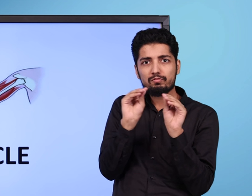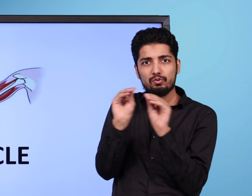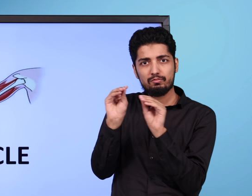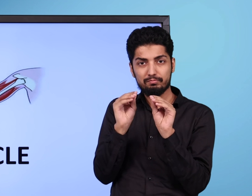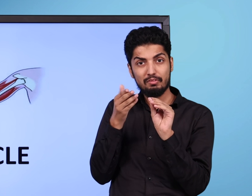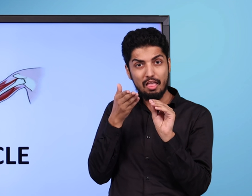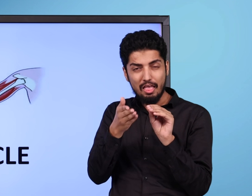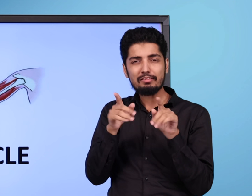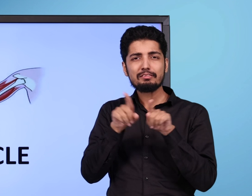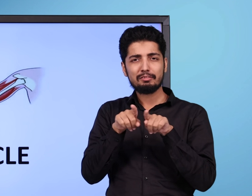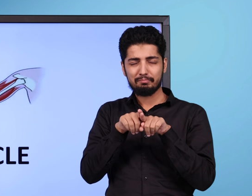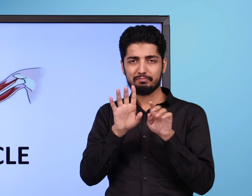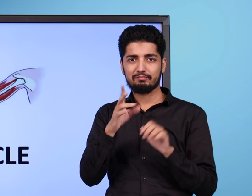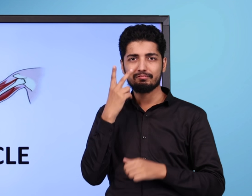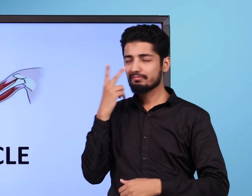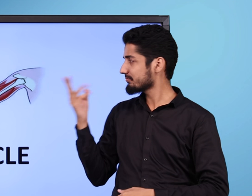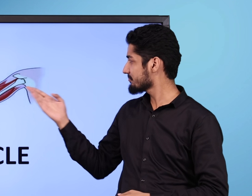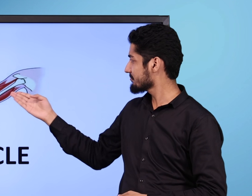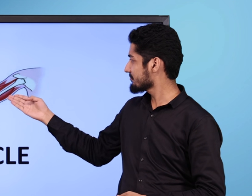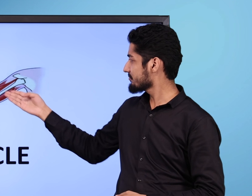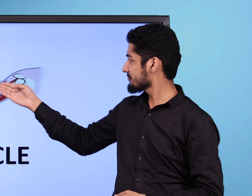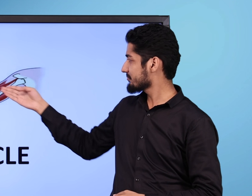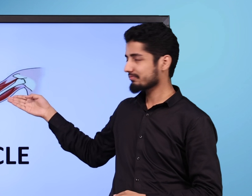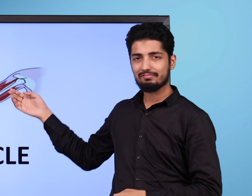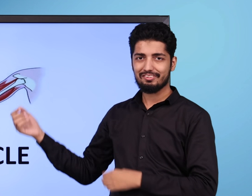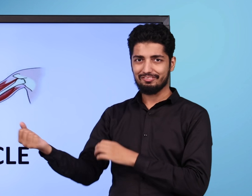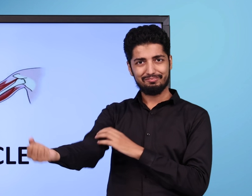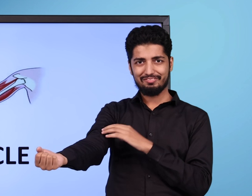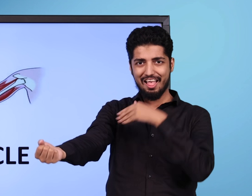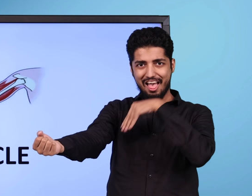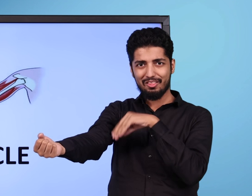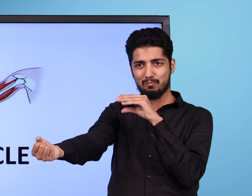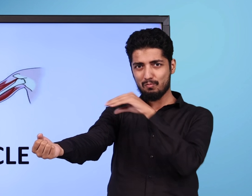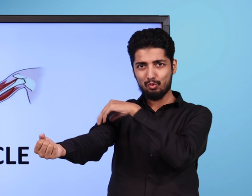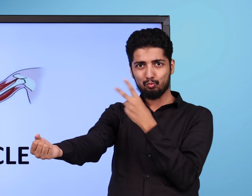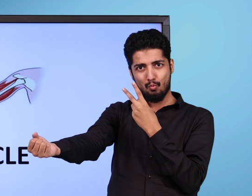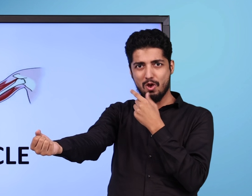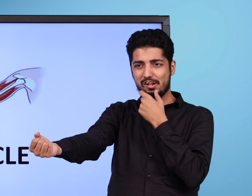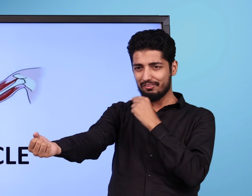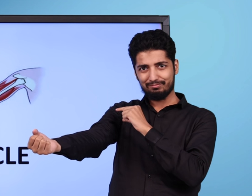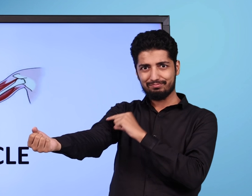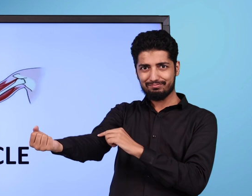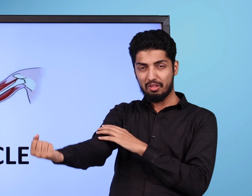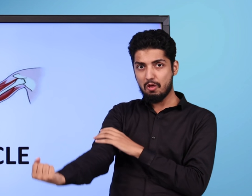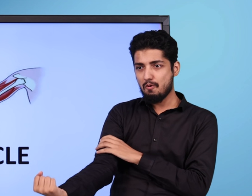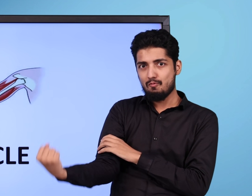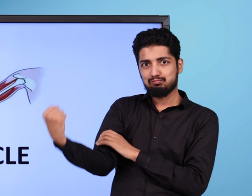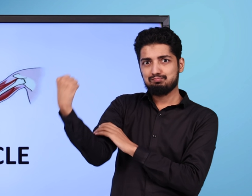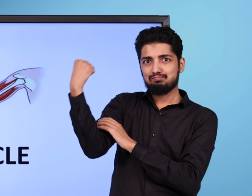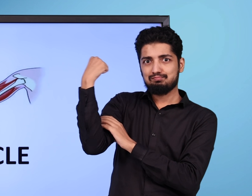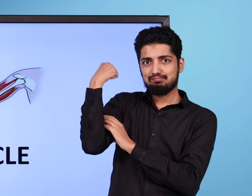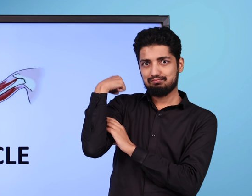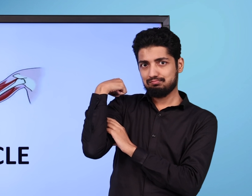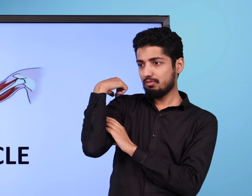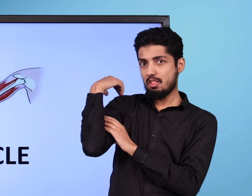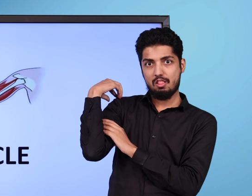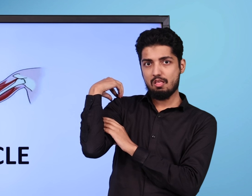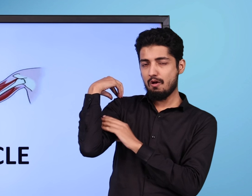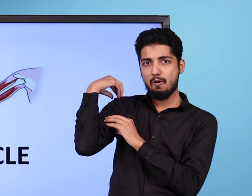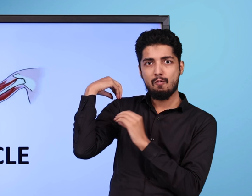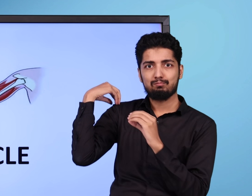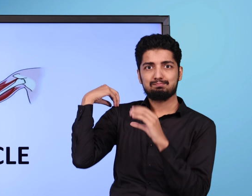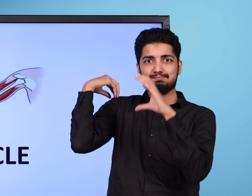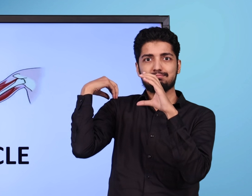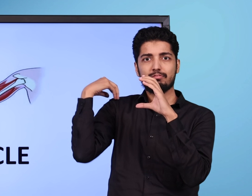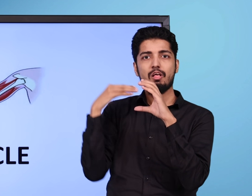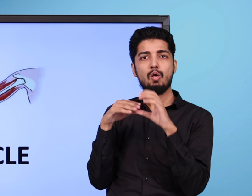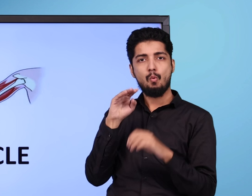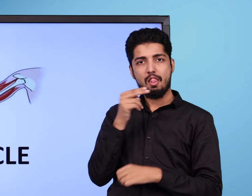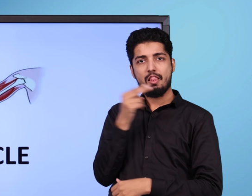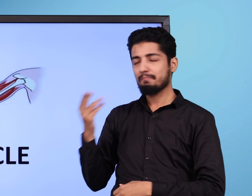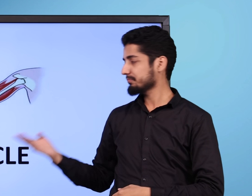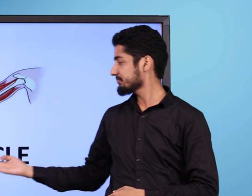For example, if you bend your arm at the elbow, and touch your upper arm, you will feel a swollen region. This is a muscle.